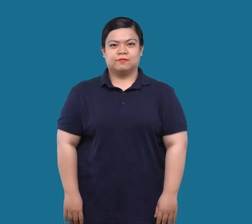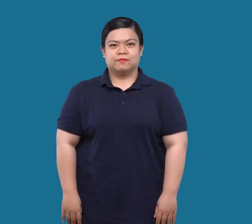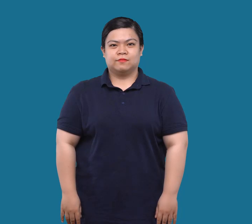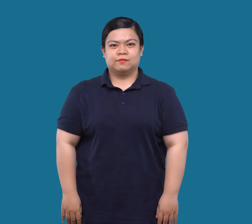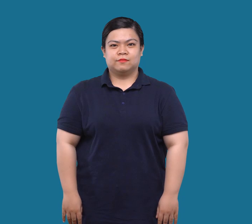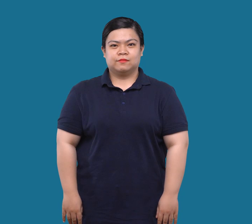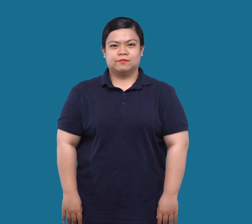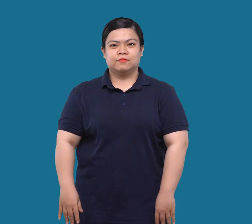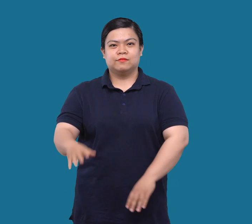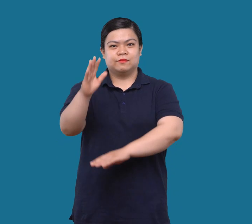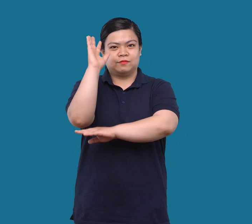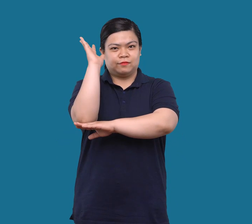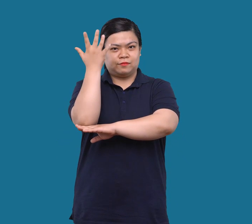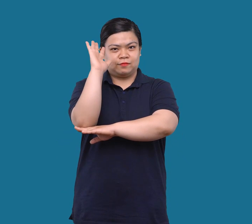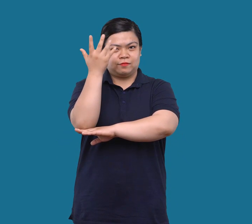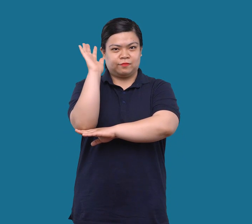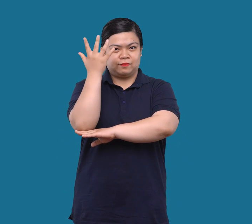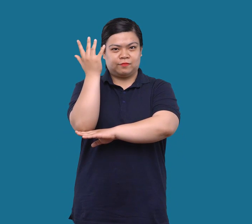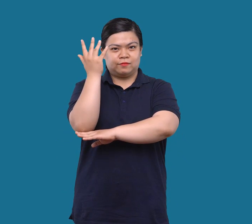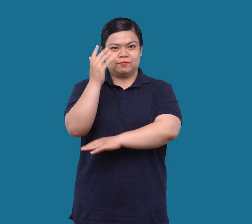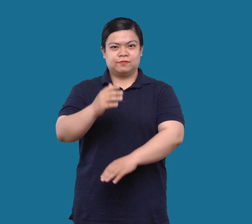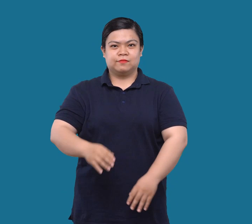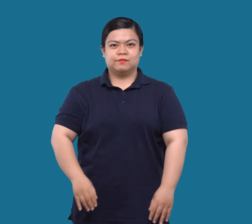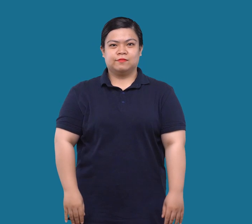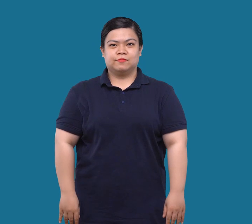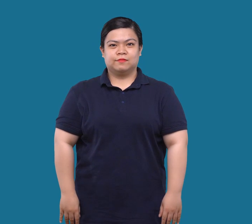thực vật